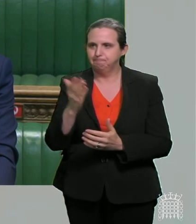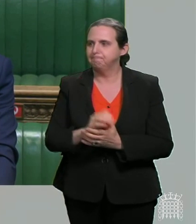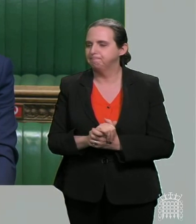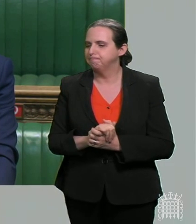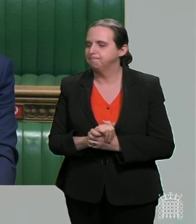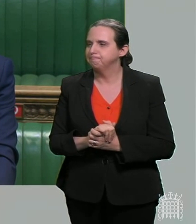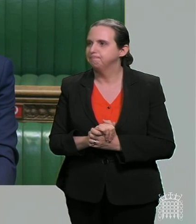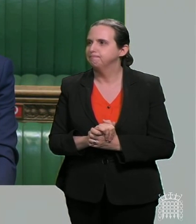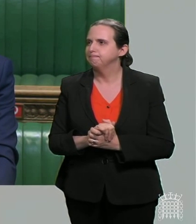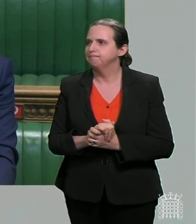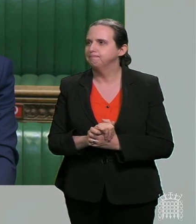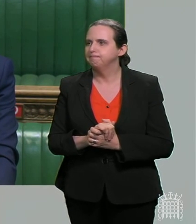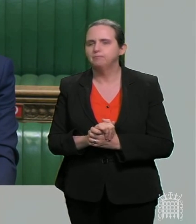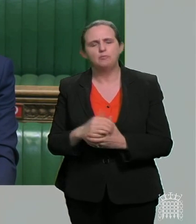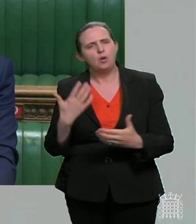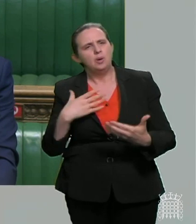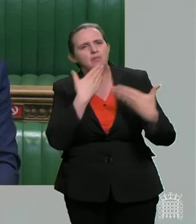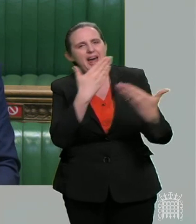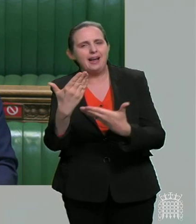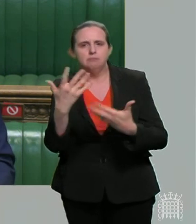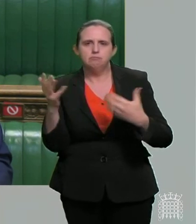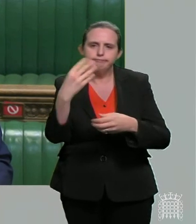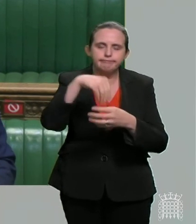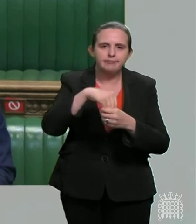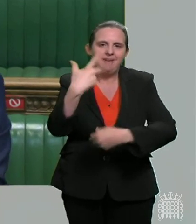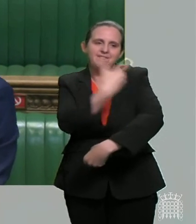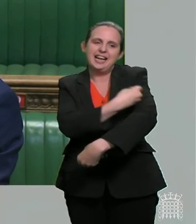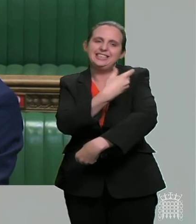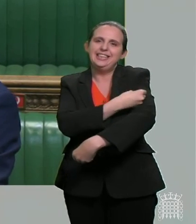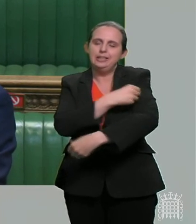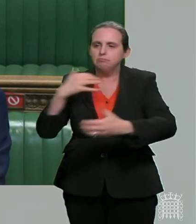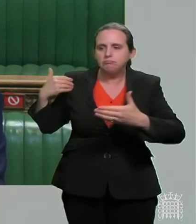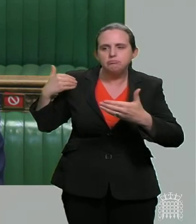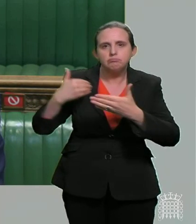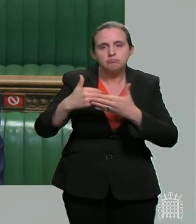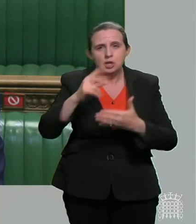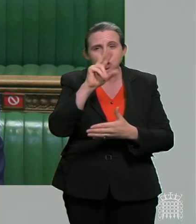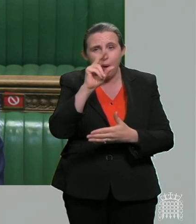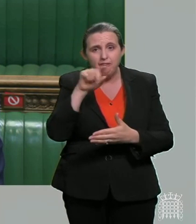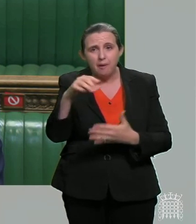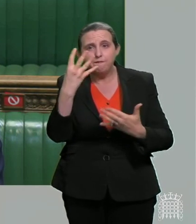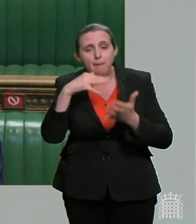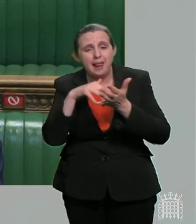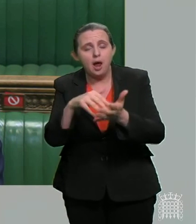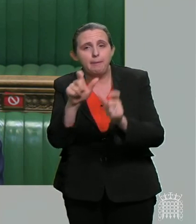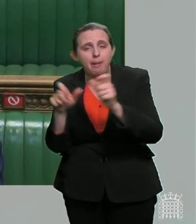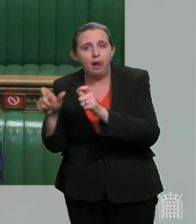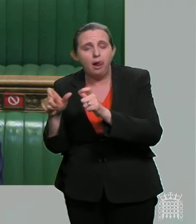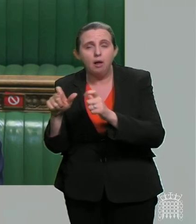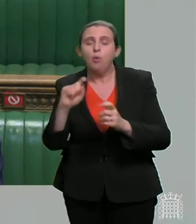We have now vaccinated 12.6 million people and are on course to vaccinate the first four priority groups by the end of this week.